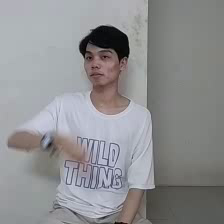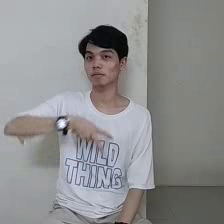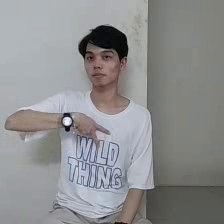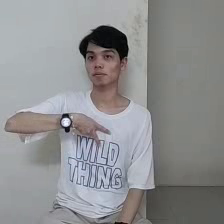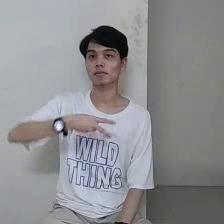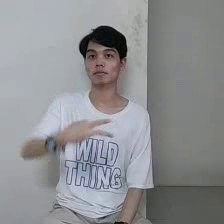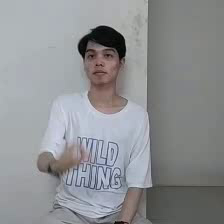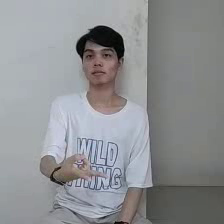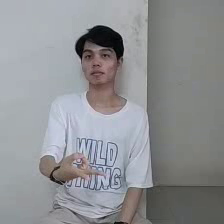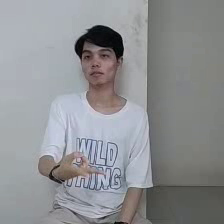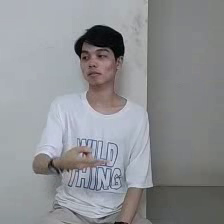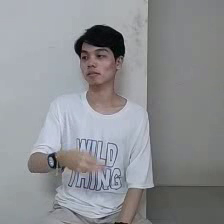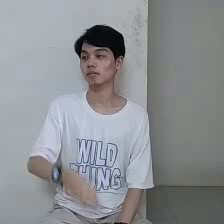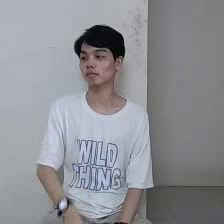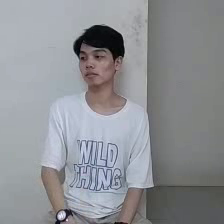Hy sinh